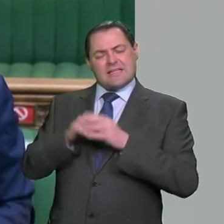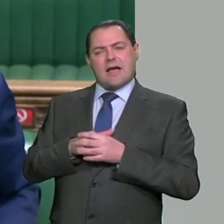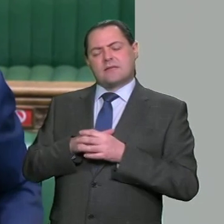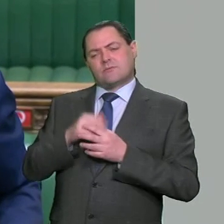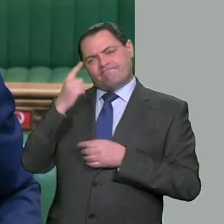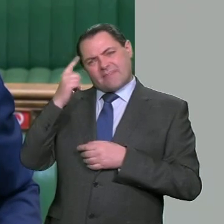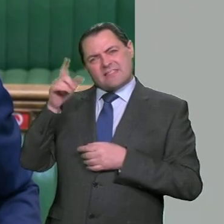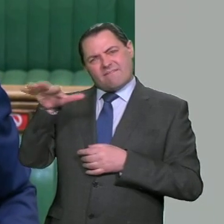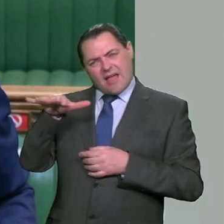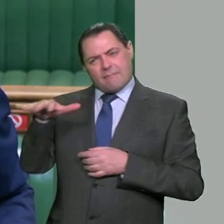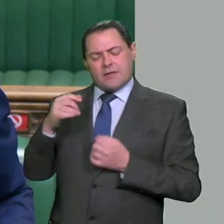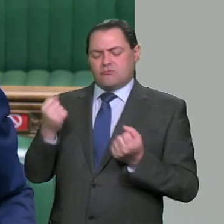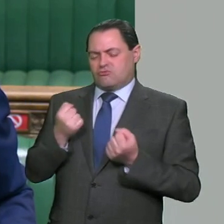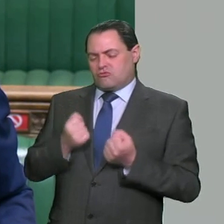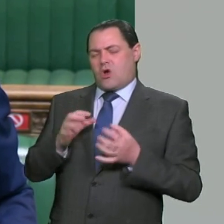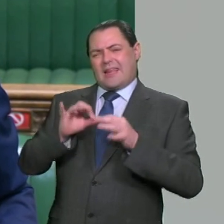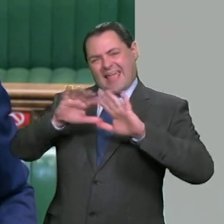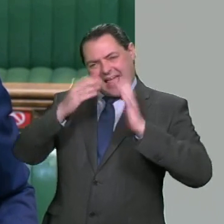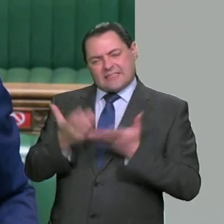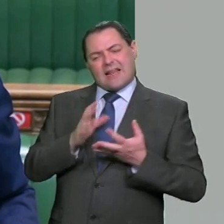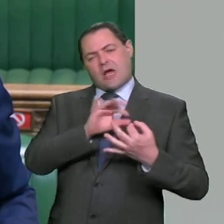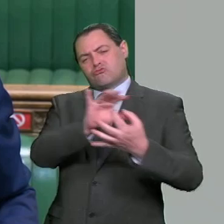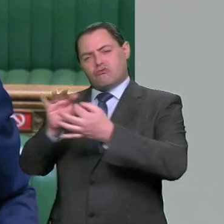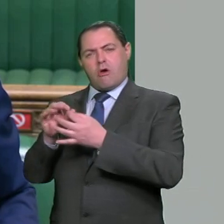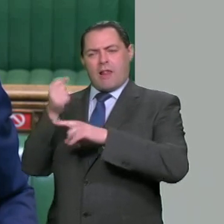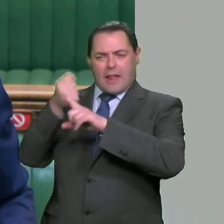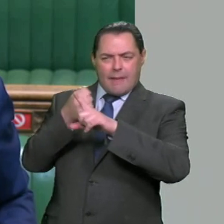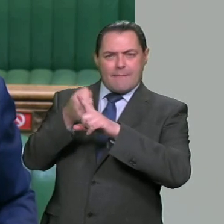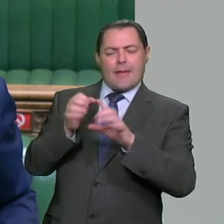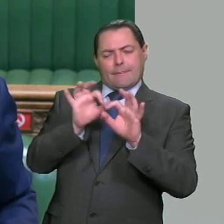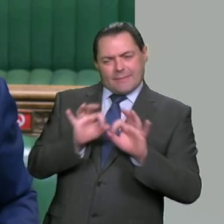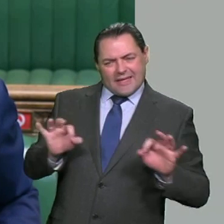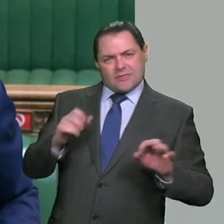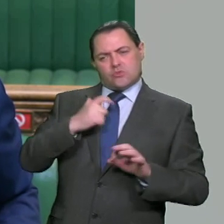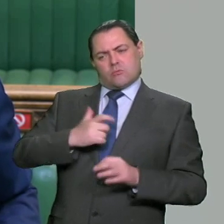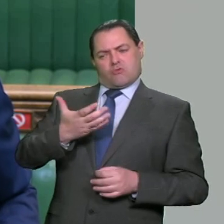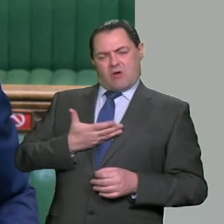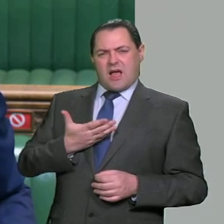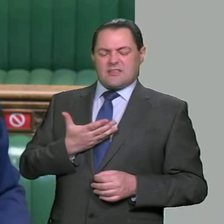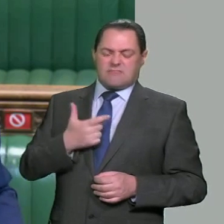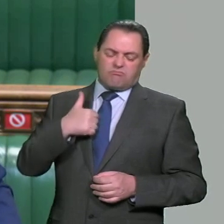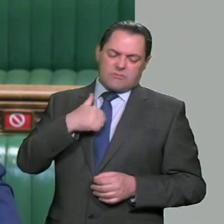He was a great internationalist and campaigner for peace and human rights and he will be sadly missed.